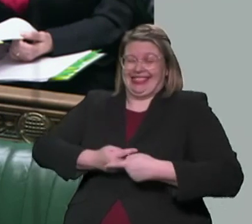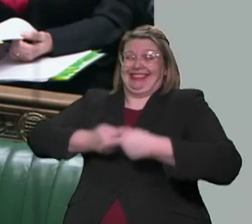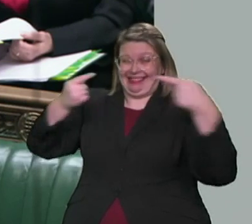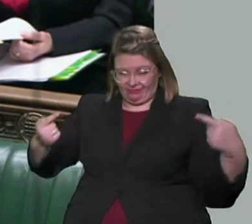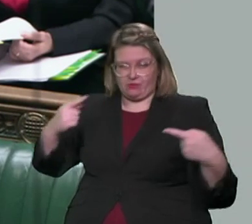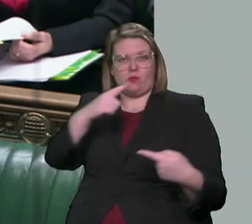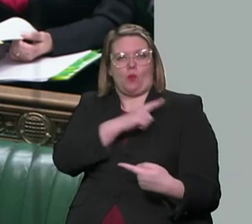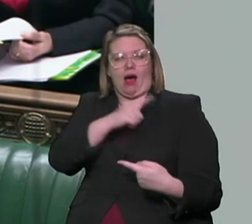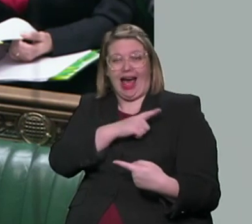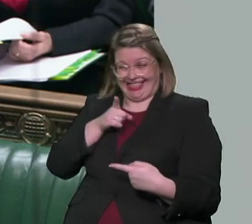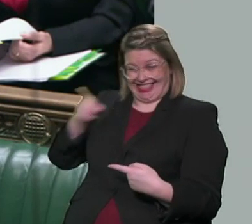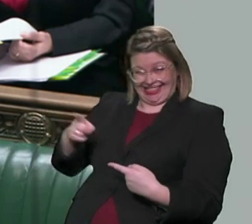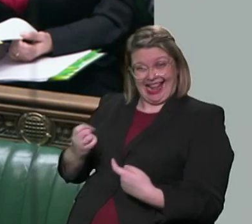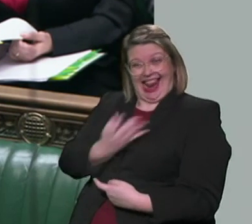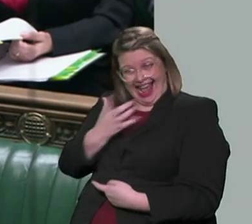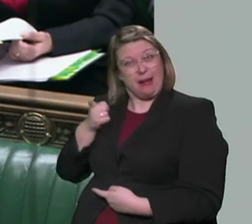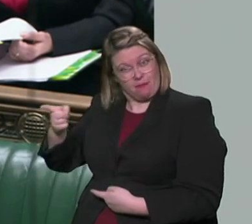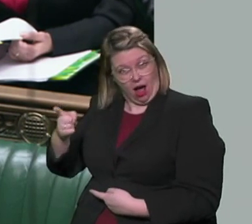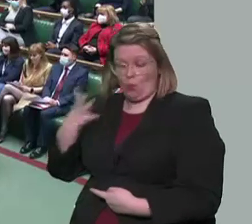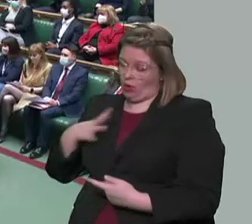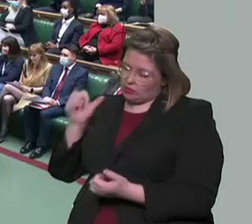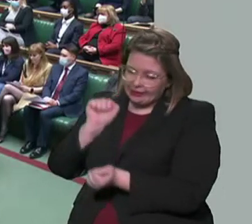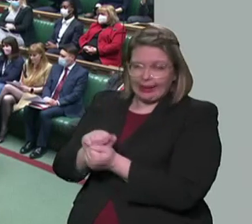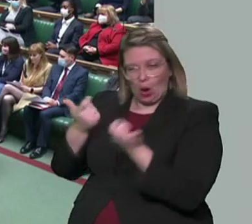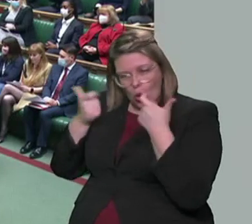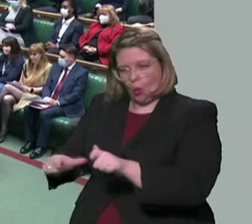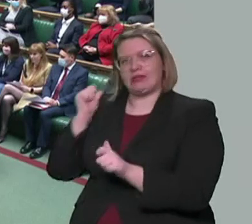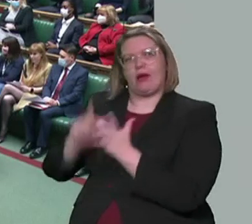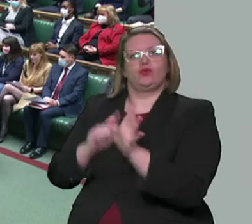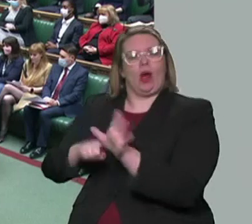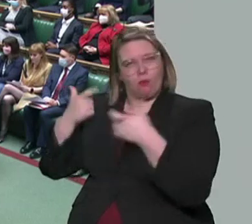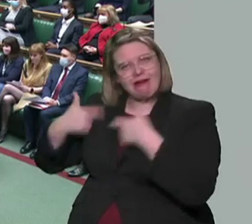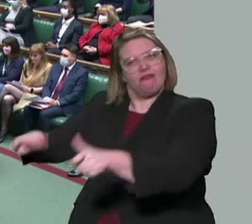Labour Members would have kept us in lockdown in July.